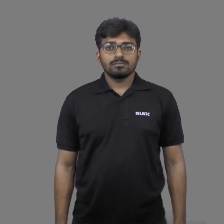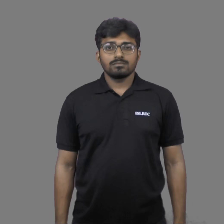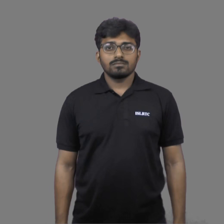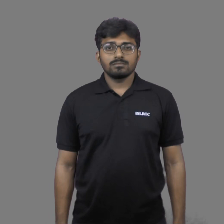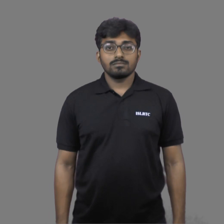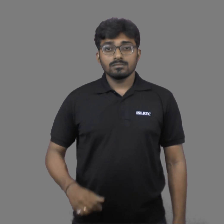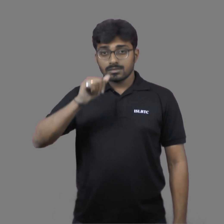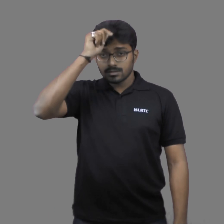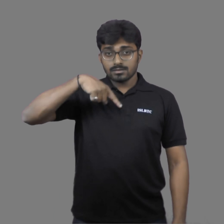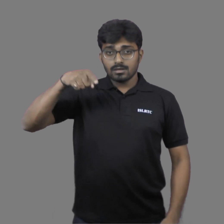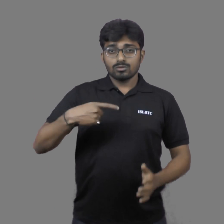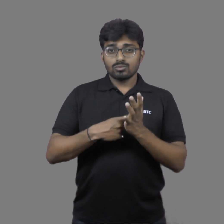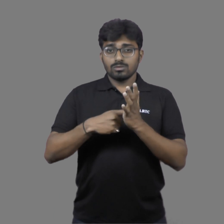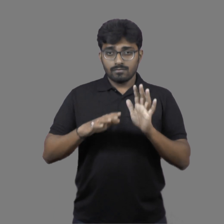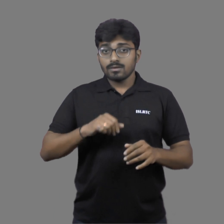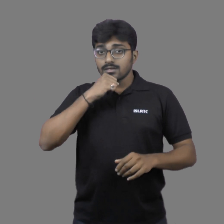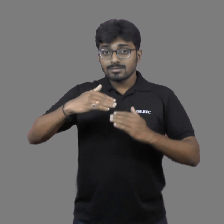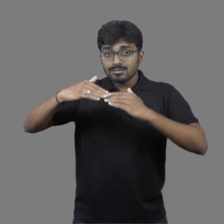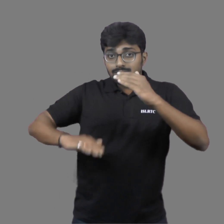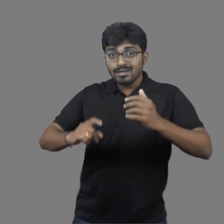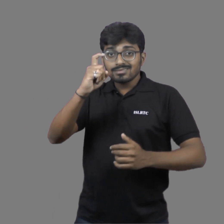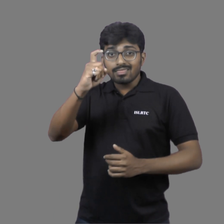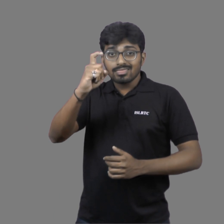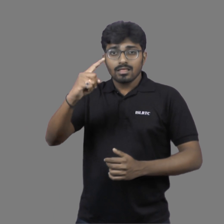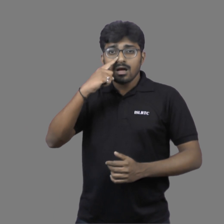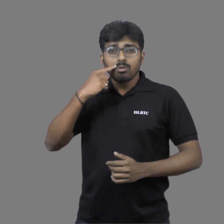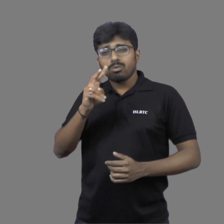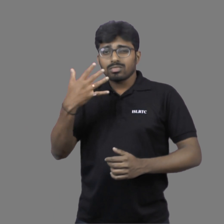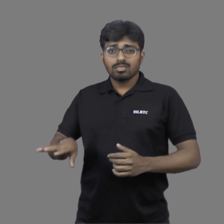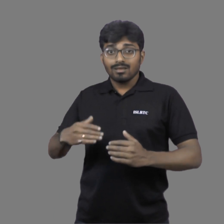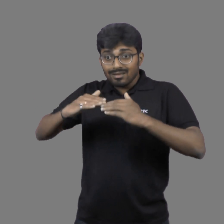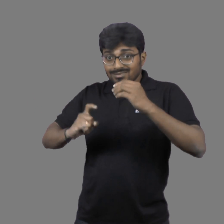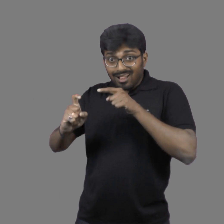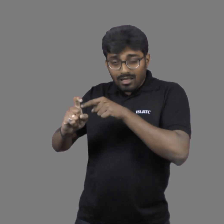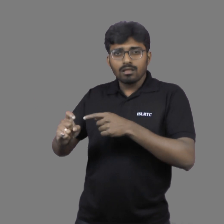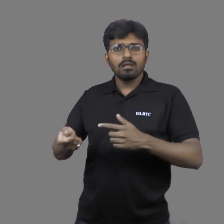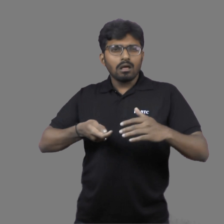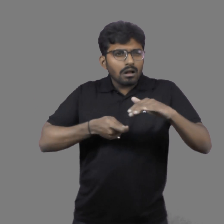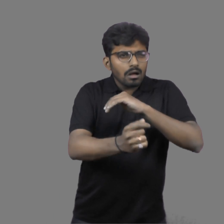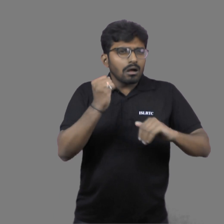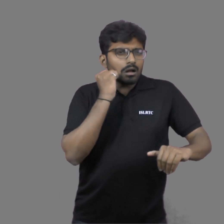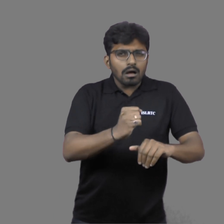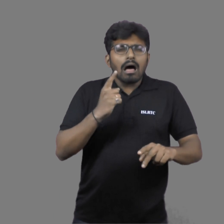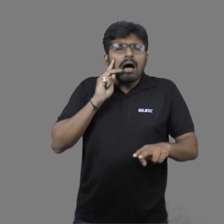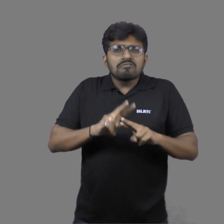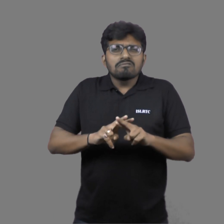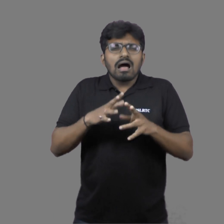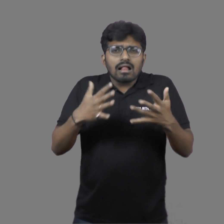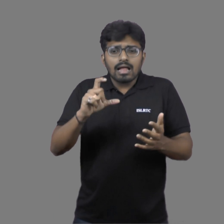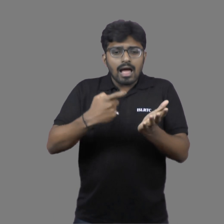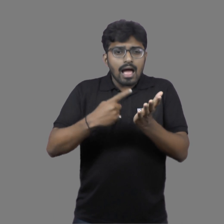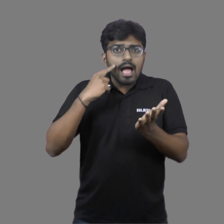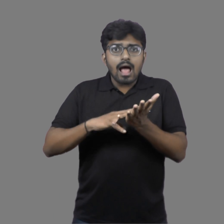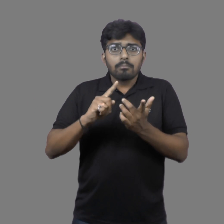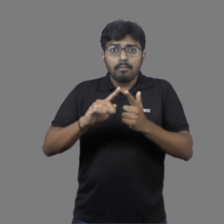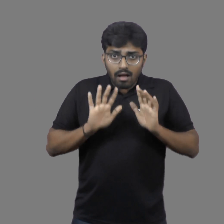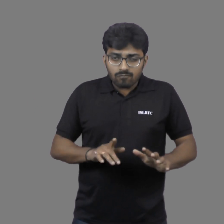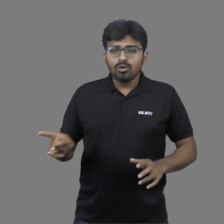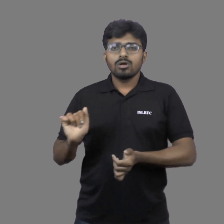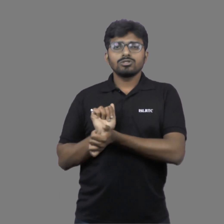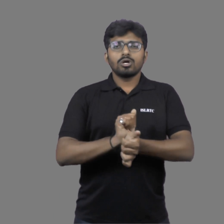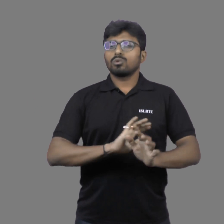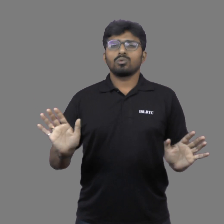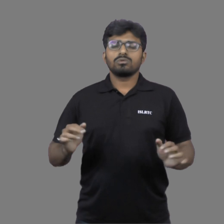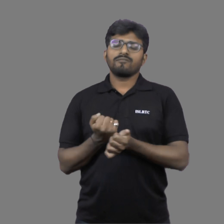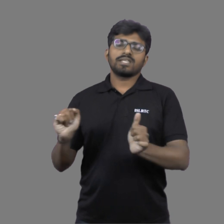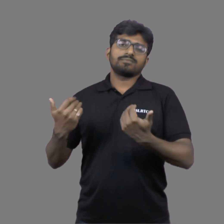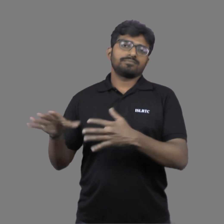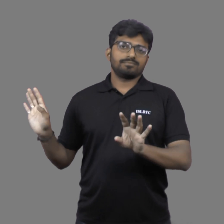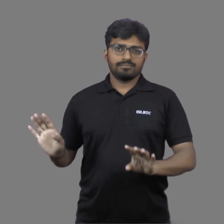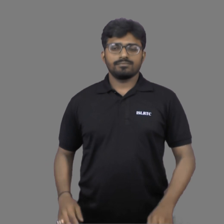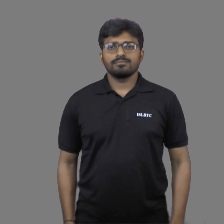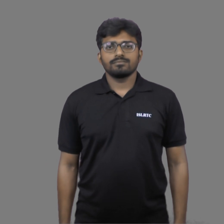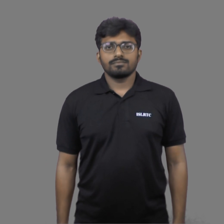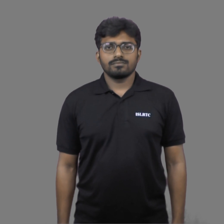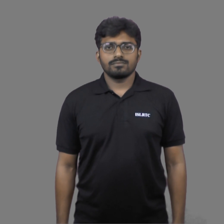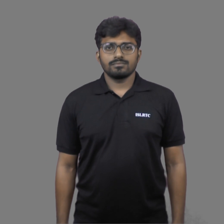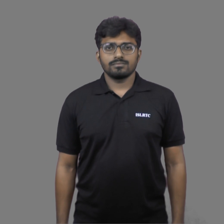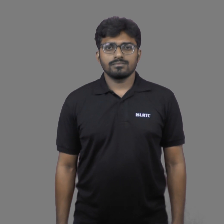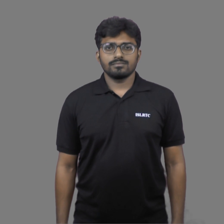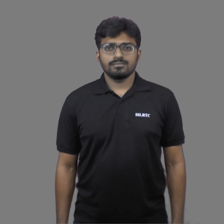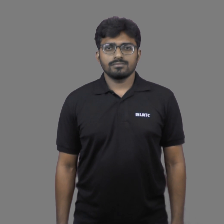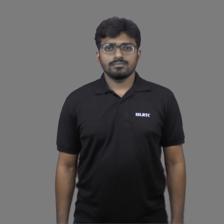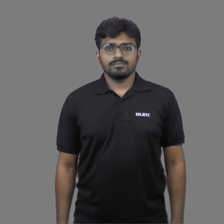Doli in Capax